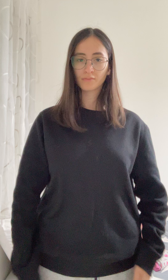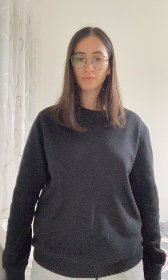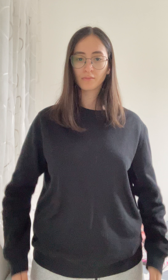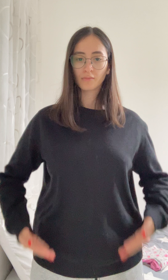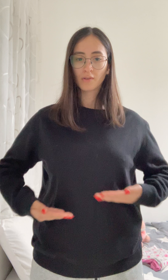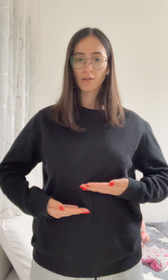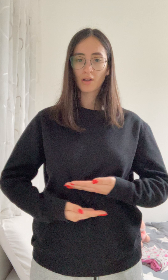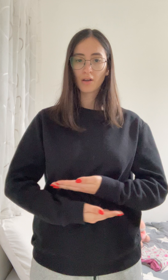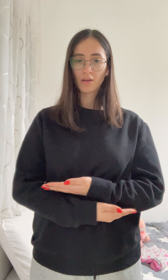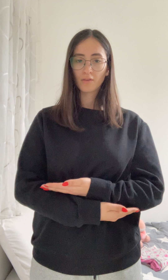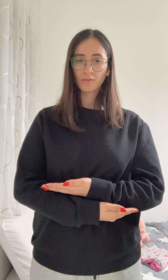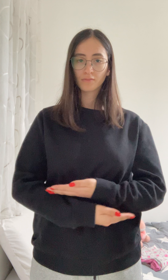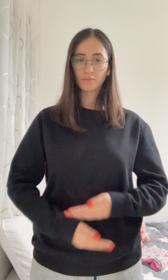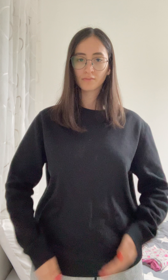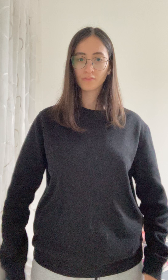רעב